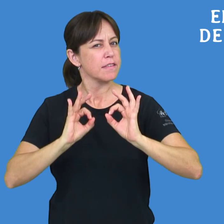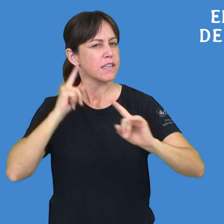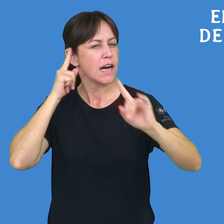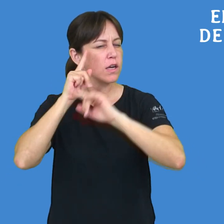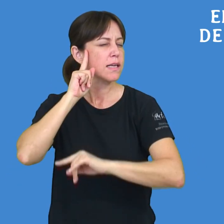objetivo